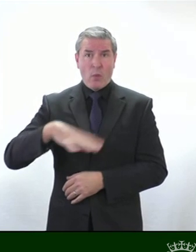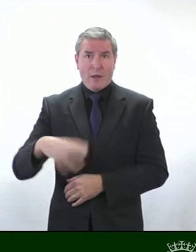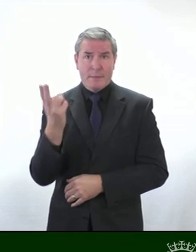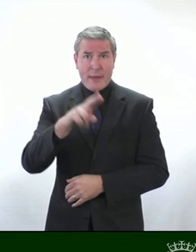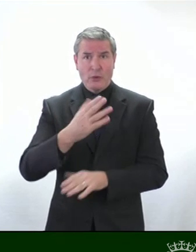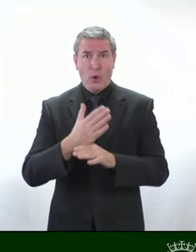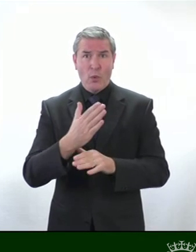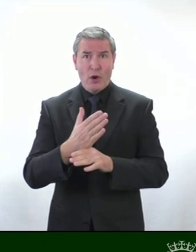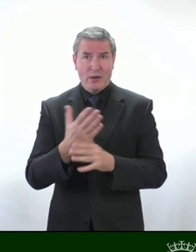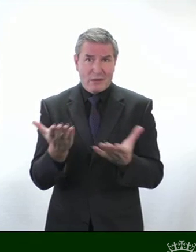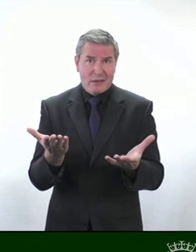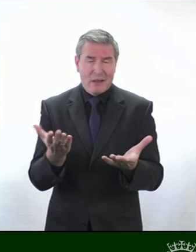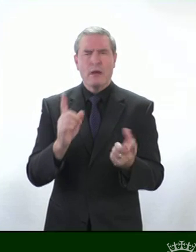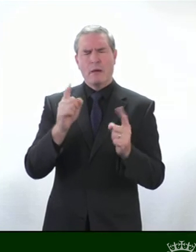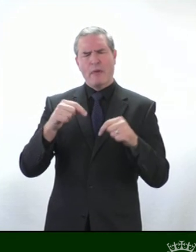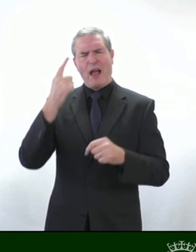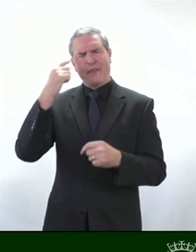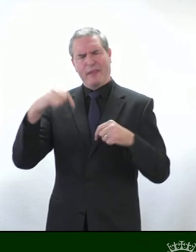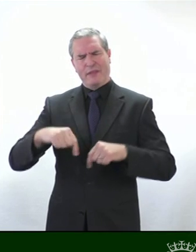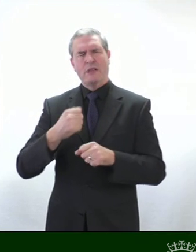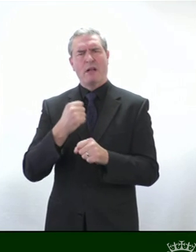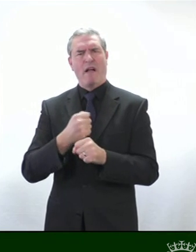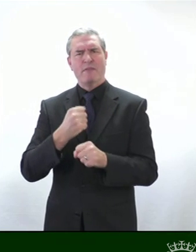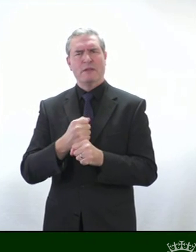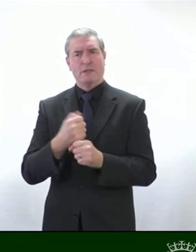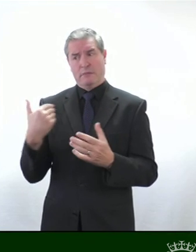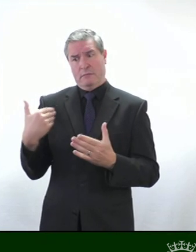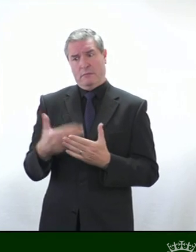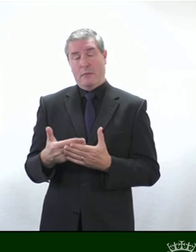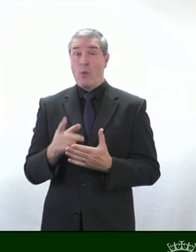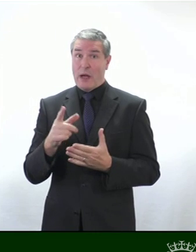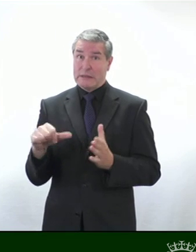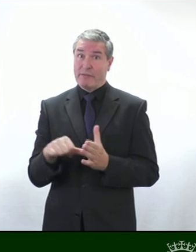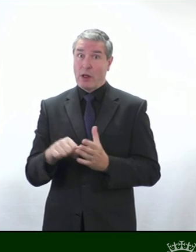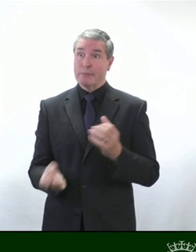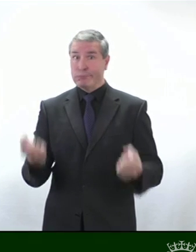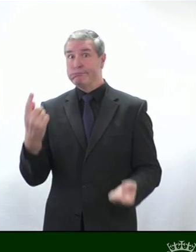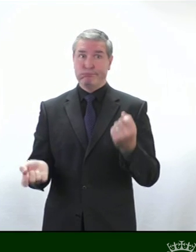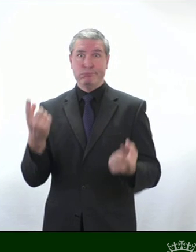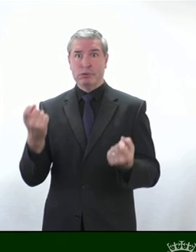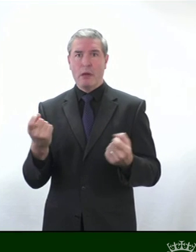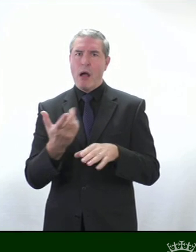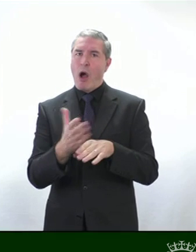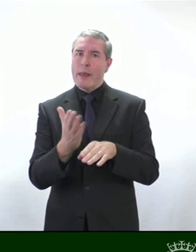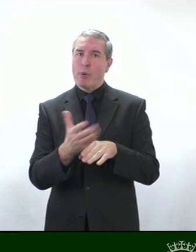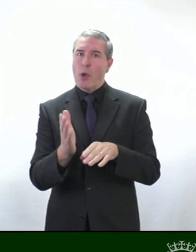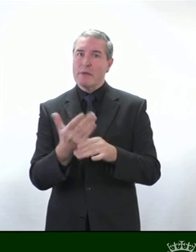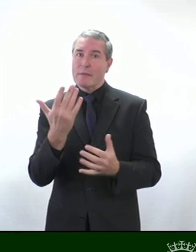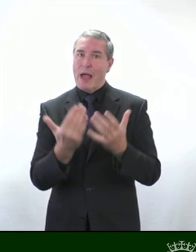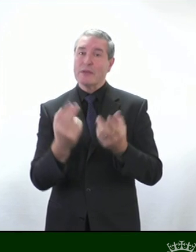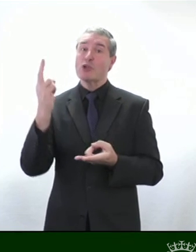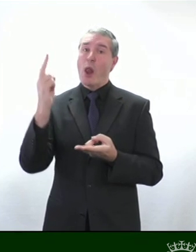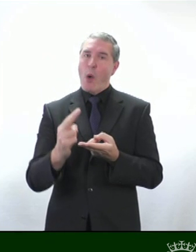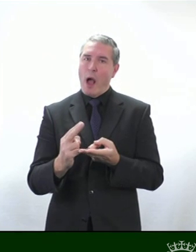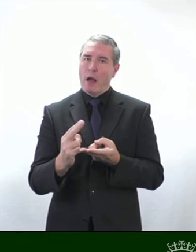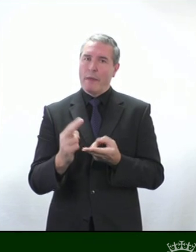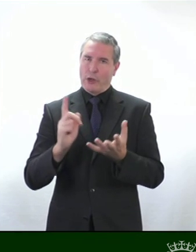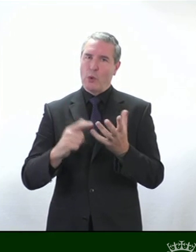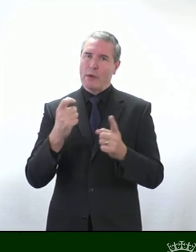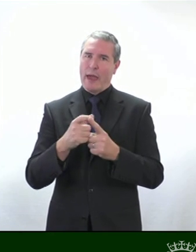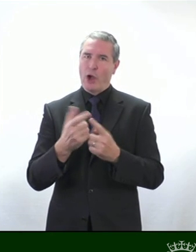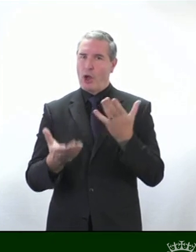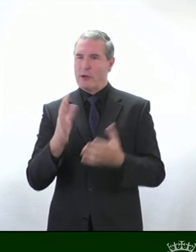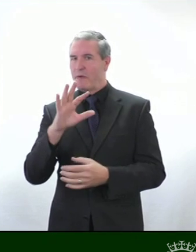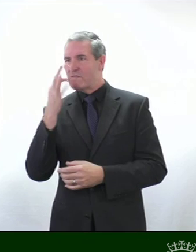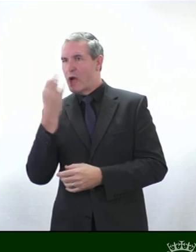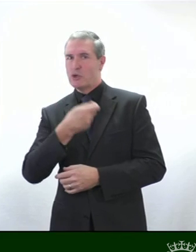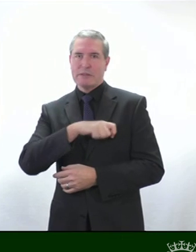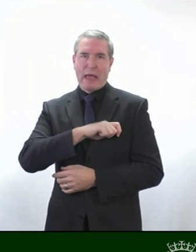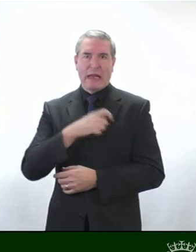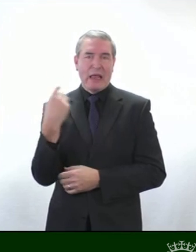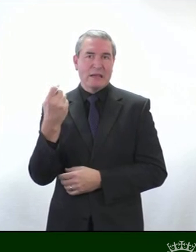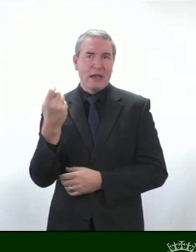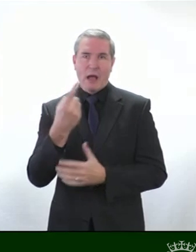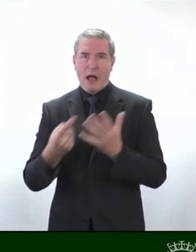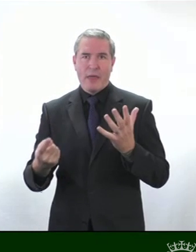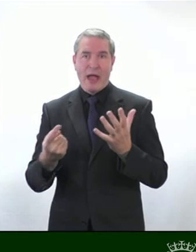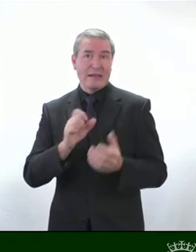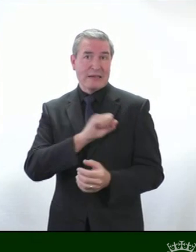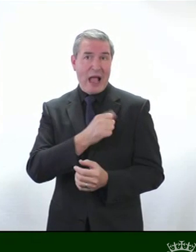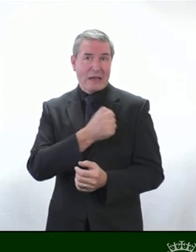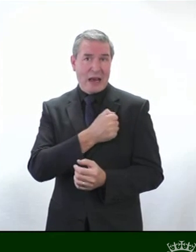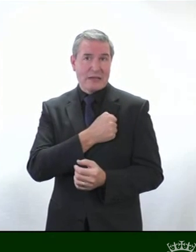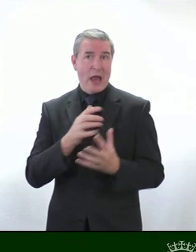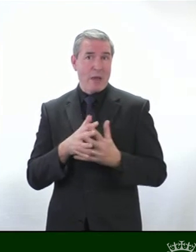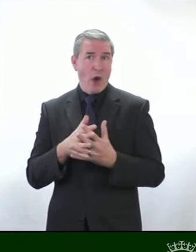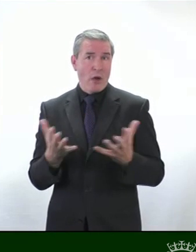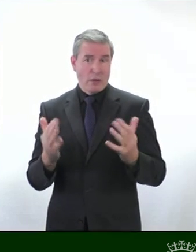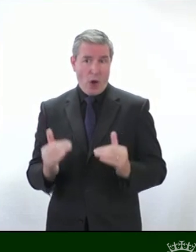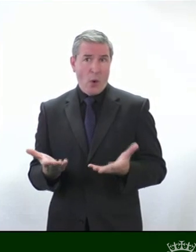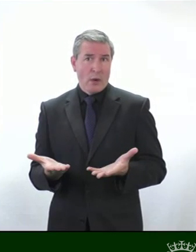It is a fact that under this Government, despite all the difficulties we have faced, the unemployment rate is lower than that in France, Spain, Italy, Canada and the United States.